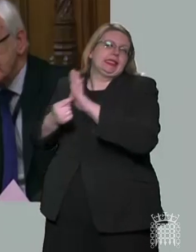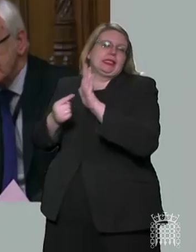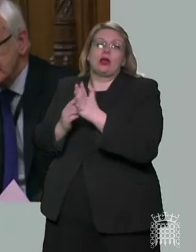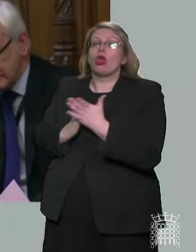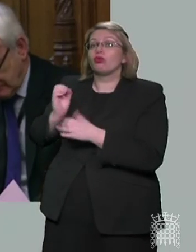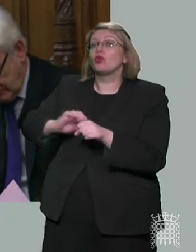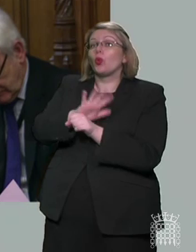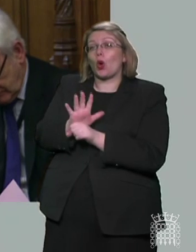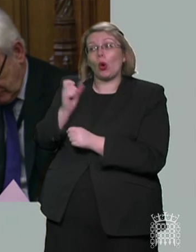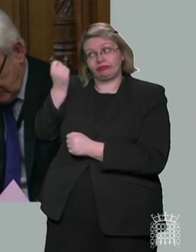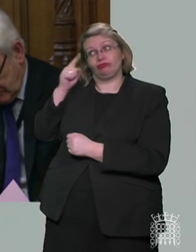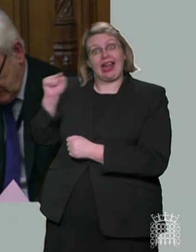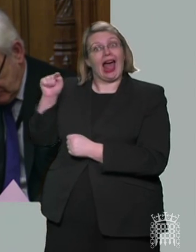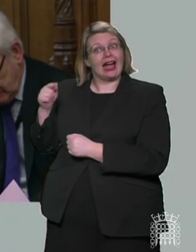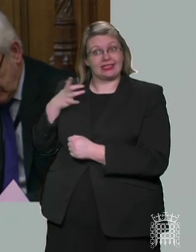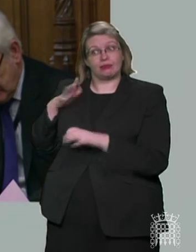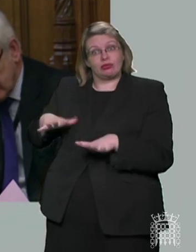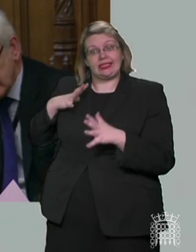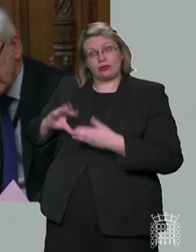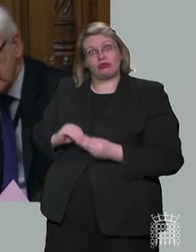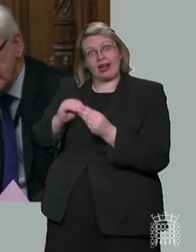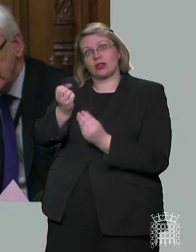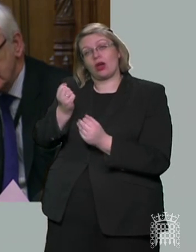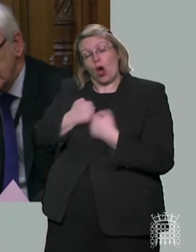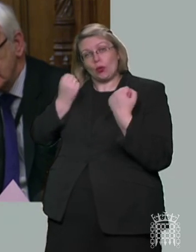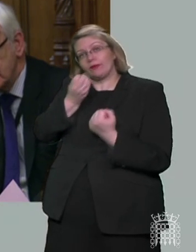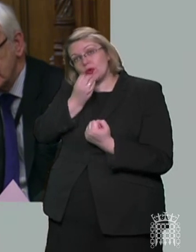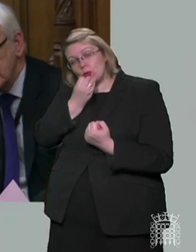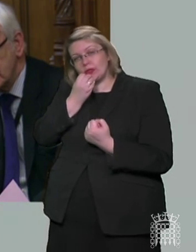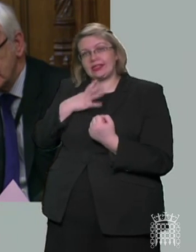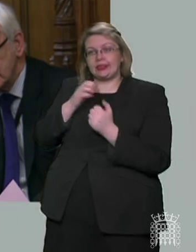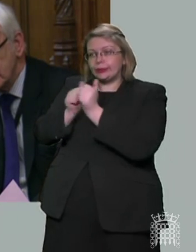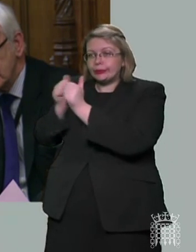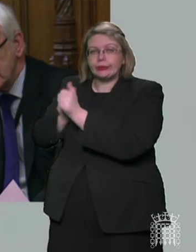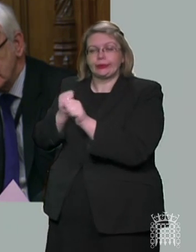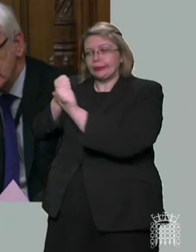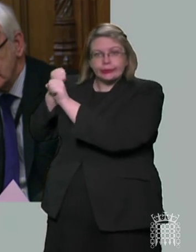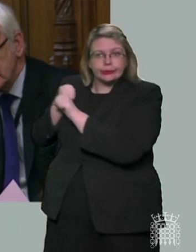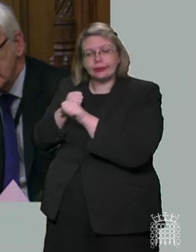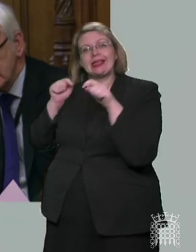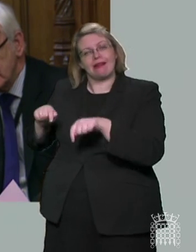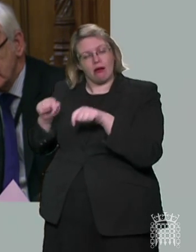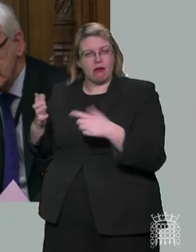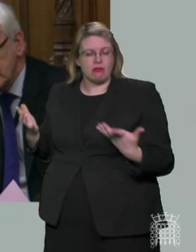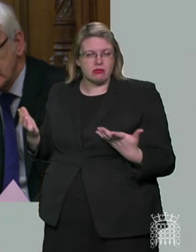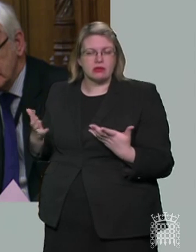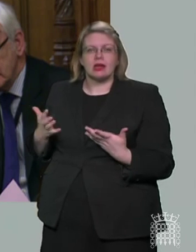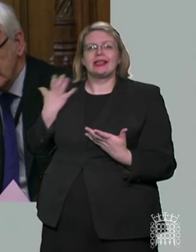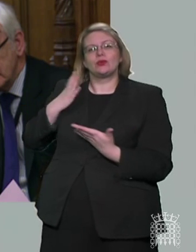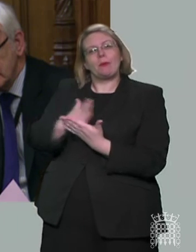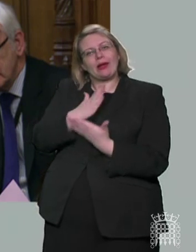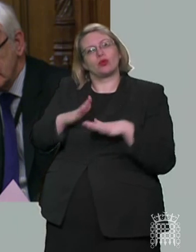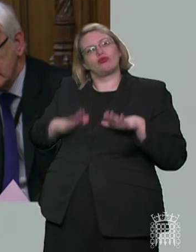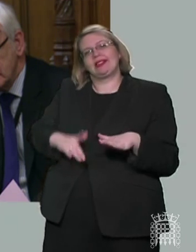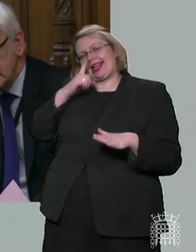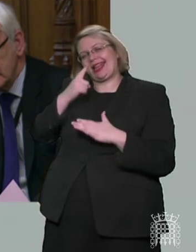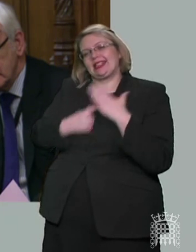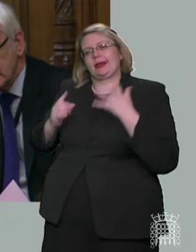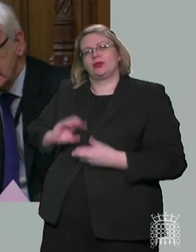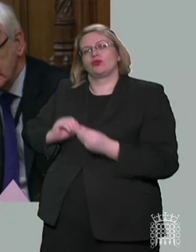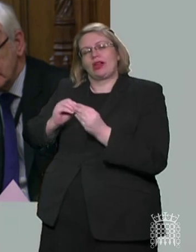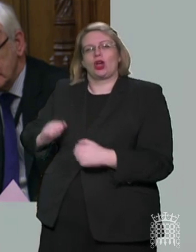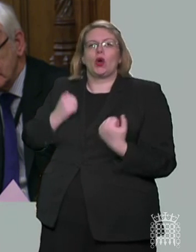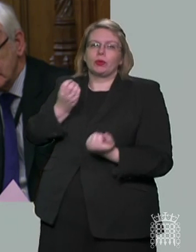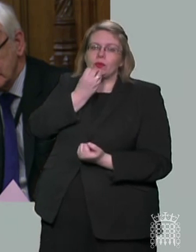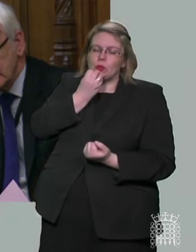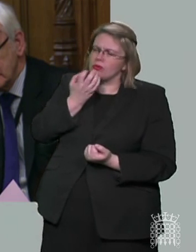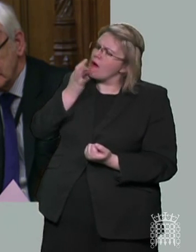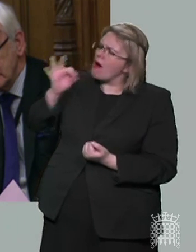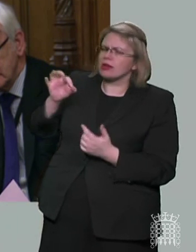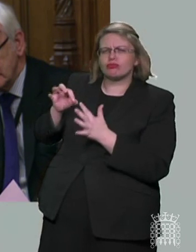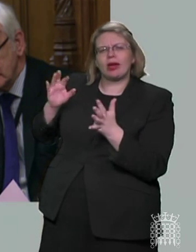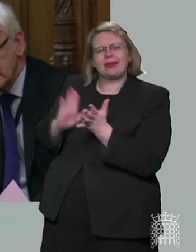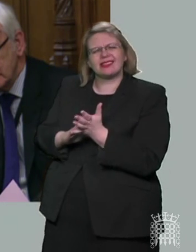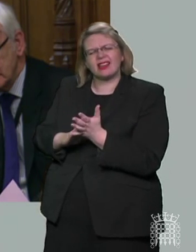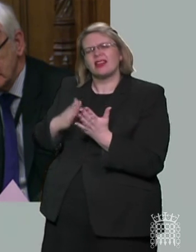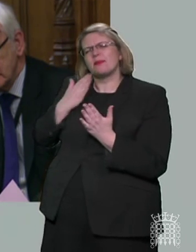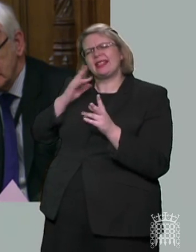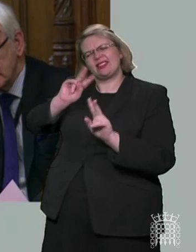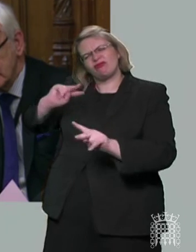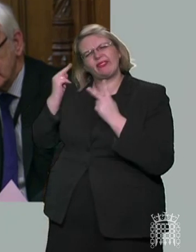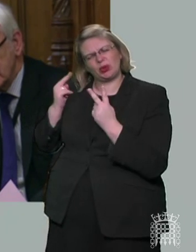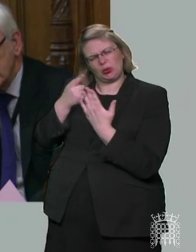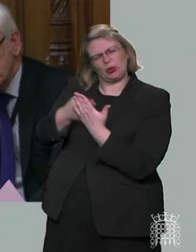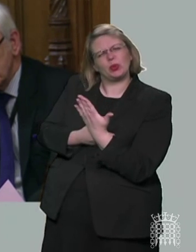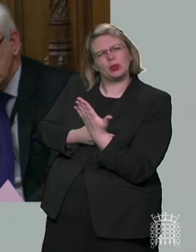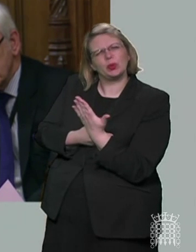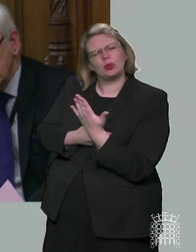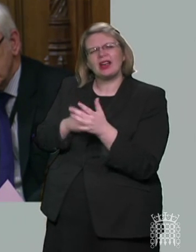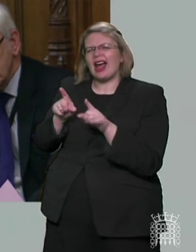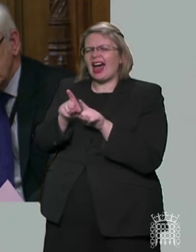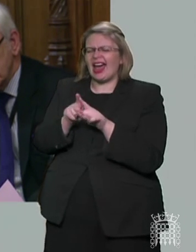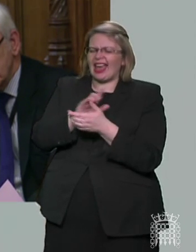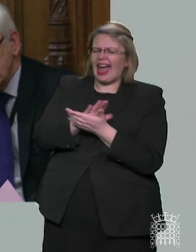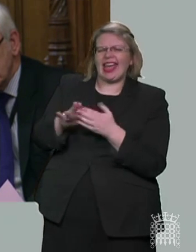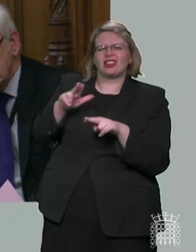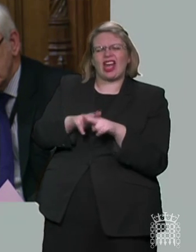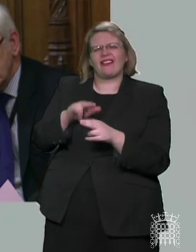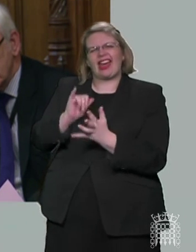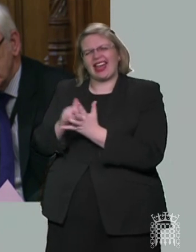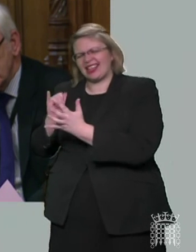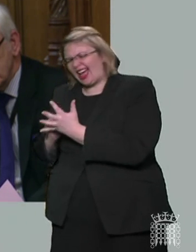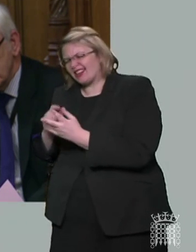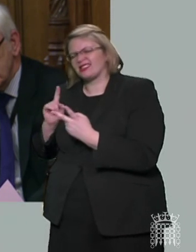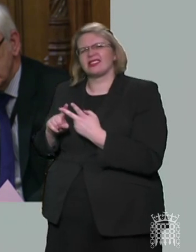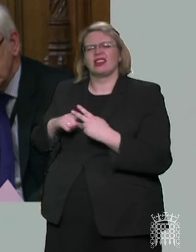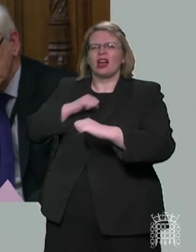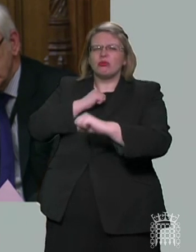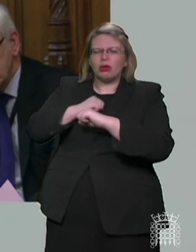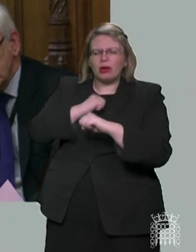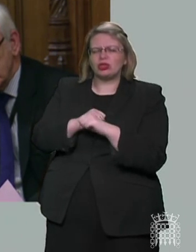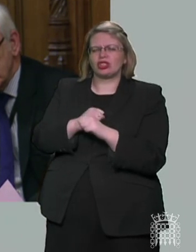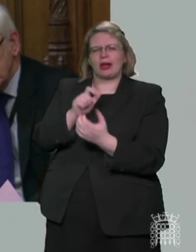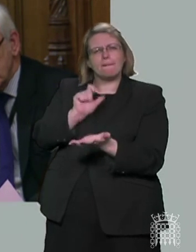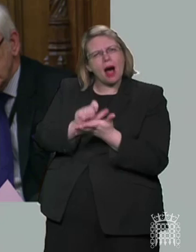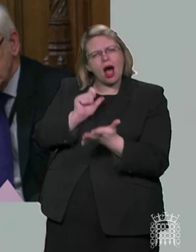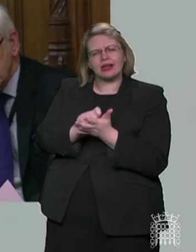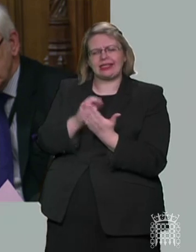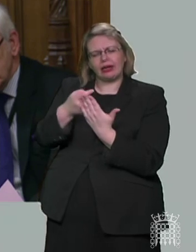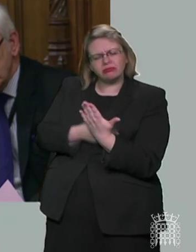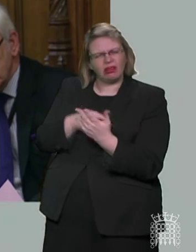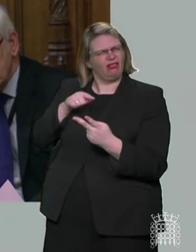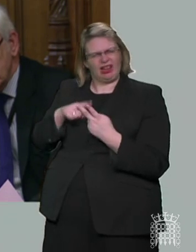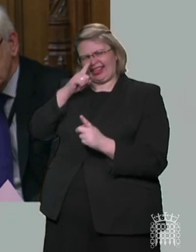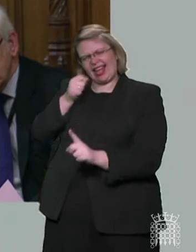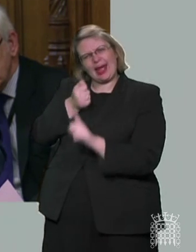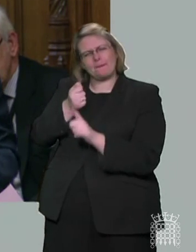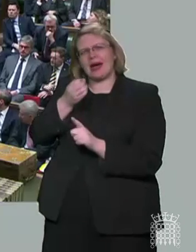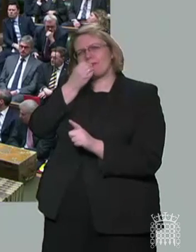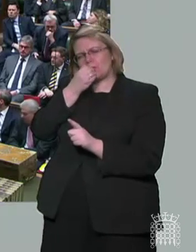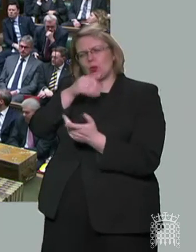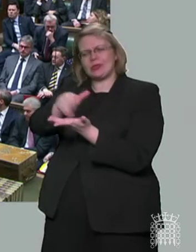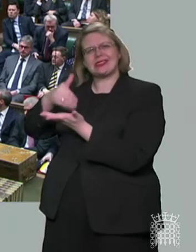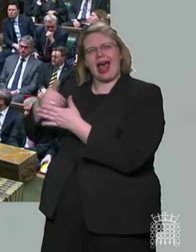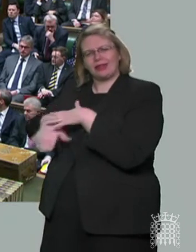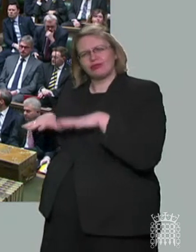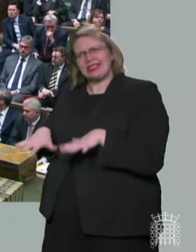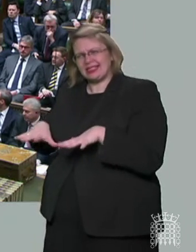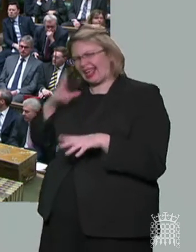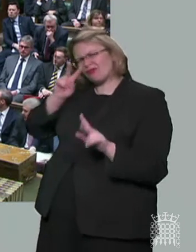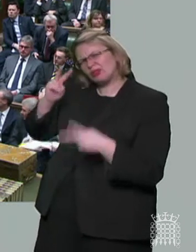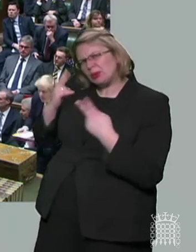Given the importance to our country of this sector and the need to ensure its competitiveness, its resilience and a high degree of self-sufficiency, will the Prime Minister now take the opportunity to review many of the proposed regulatory burdens such as on HFSS—high in fat, salt and sugar—products and the promotional and marketing restrictions that could adversely affect this important sector at this critical time?